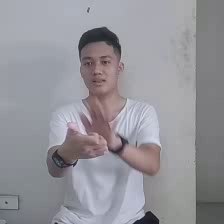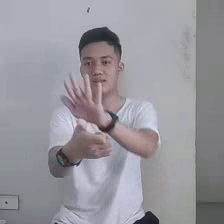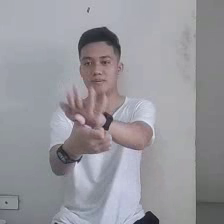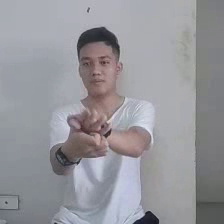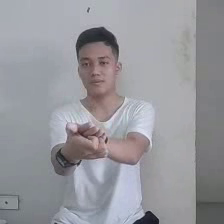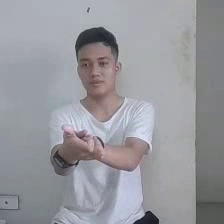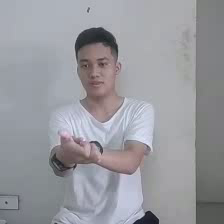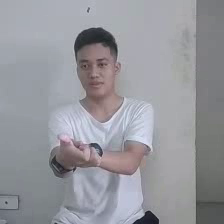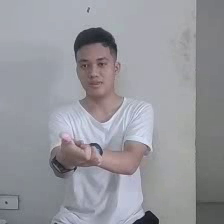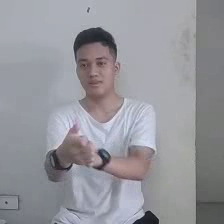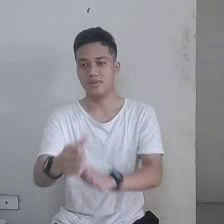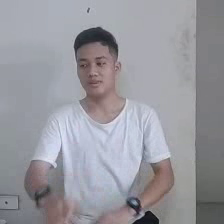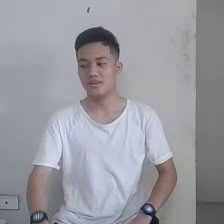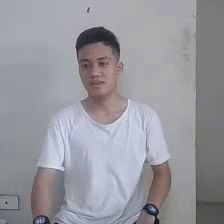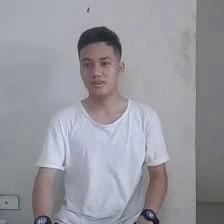An ủi